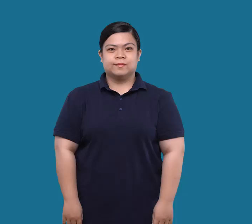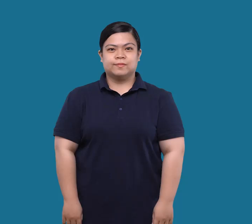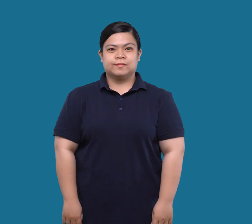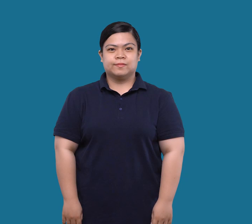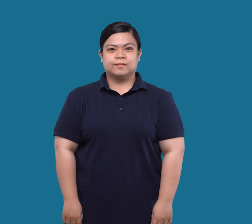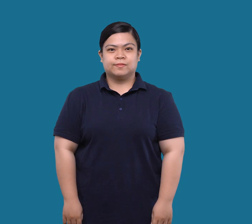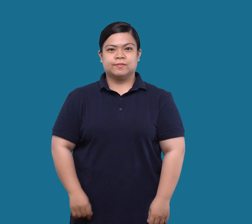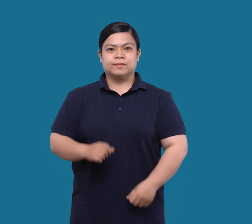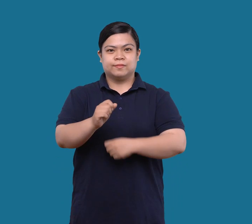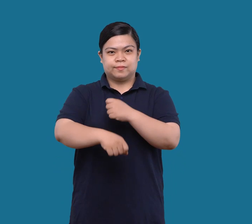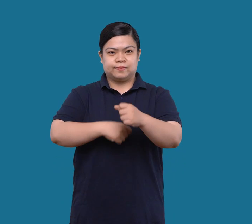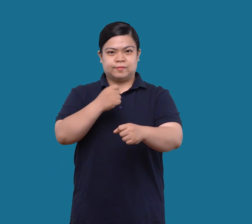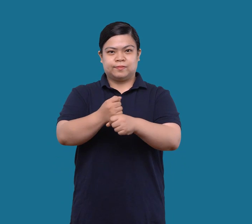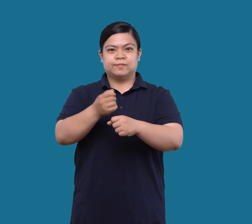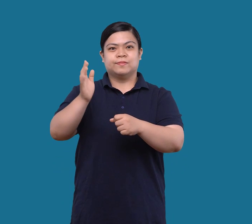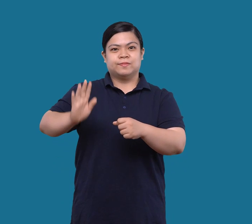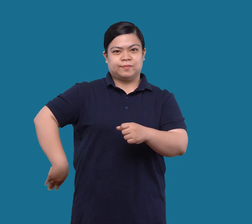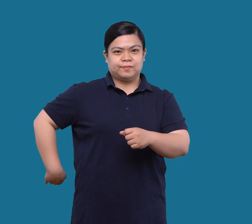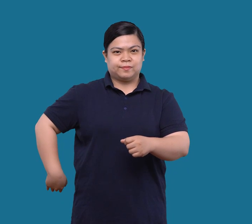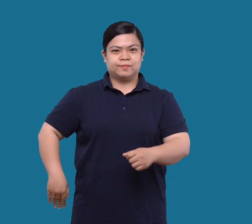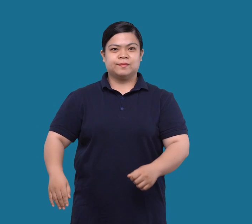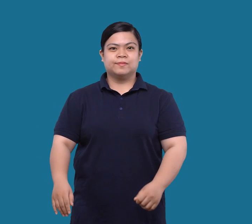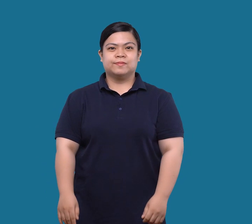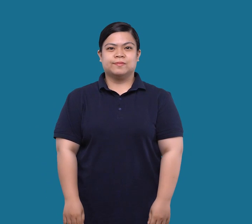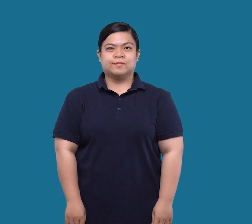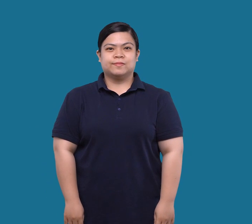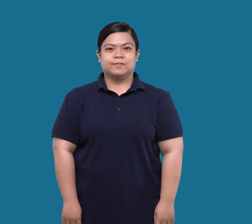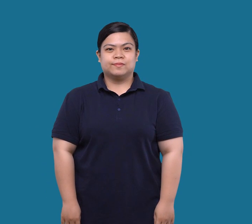năm tới